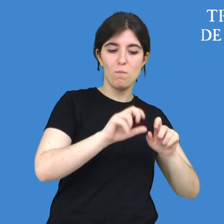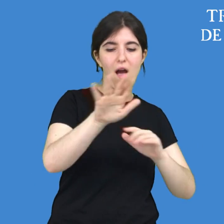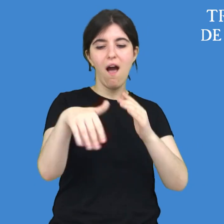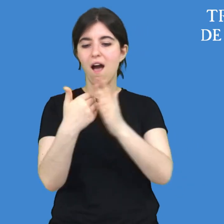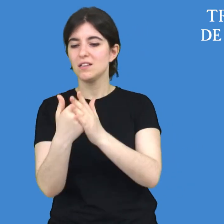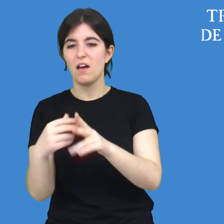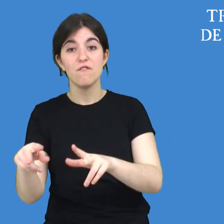hasta